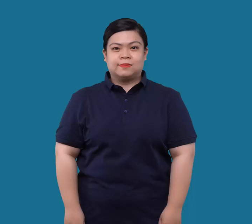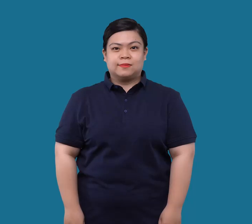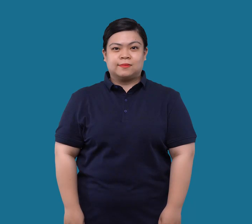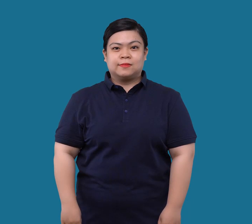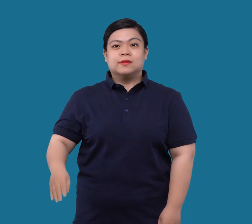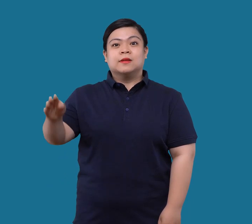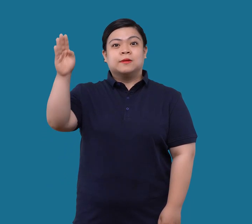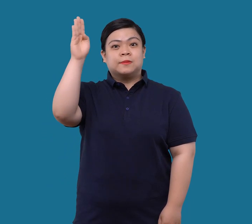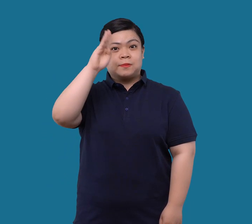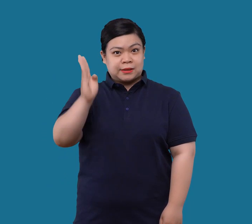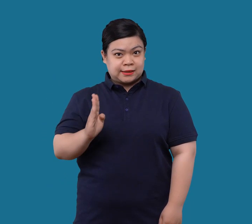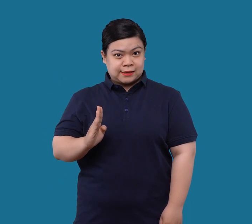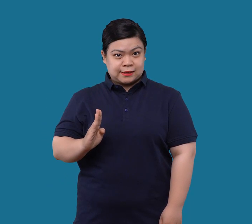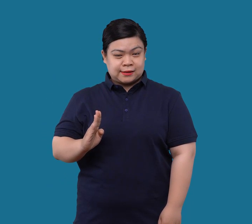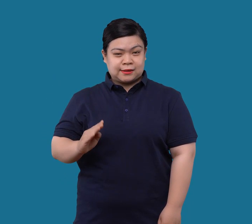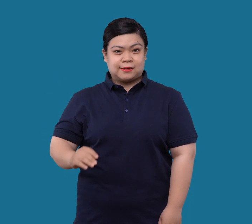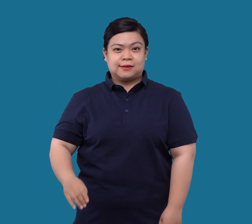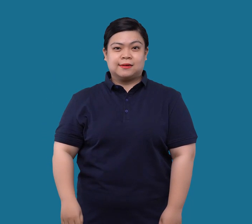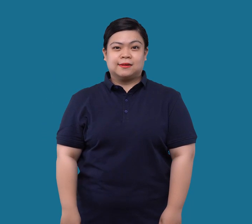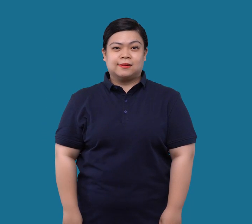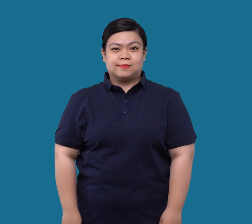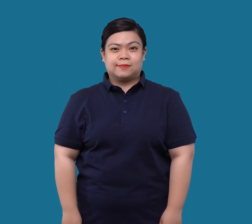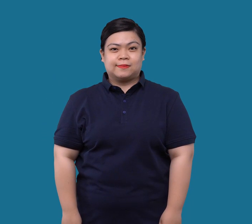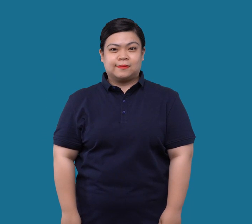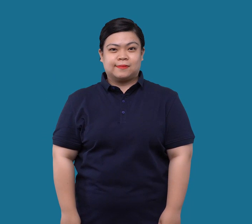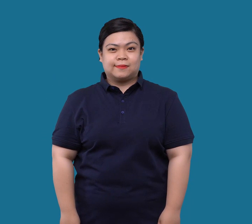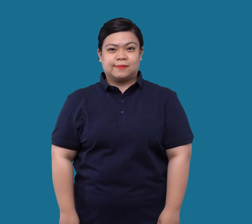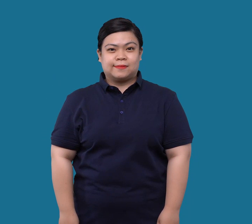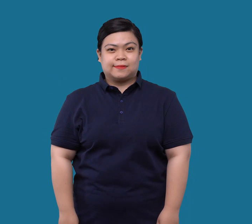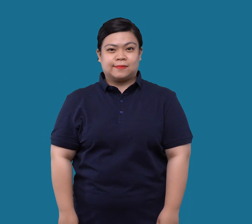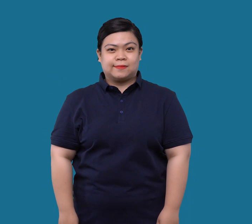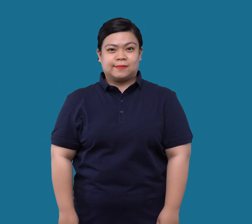Bra-xin (nước Bra-xin)